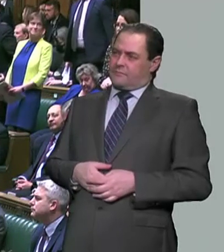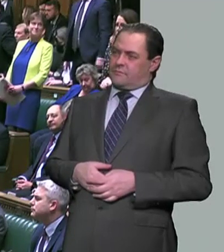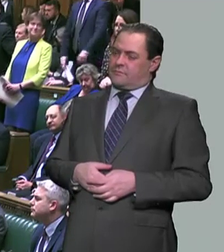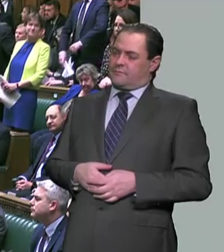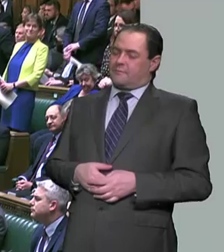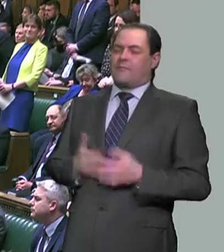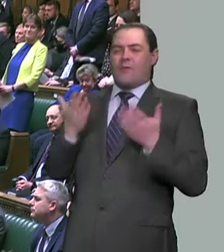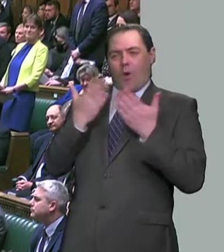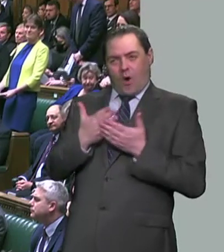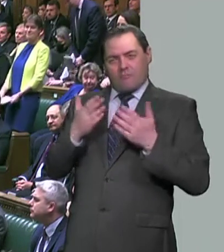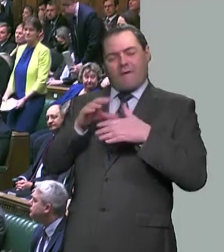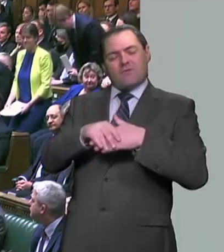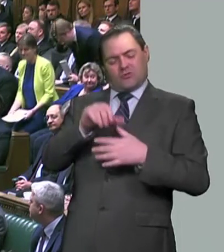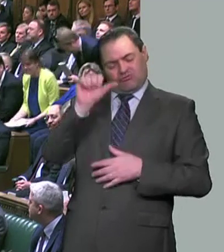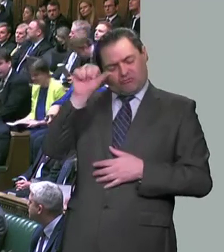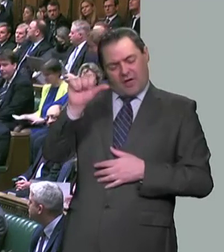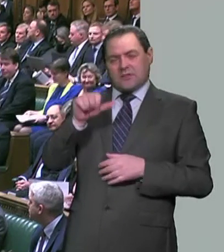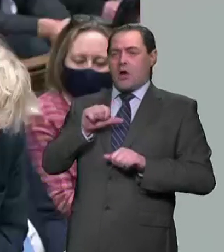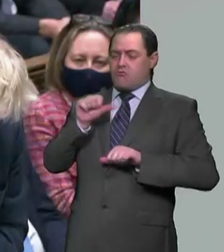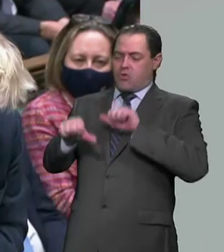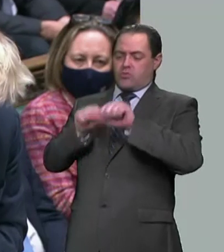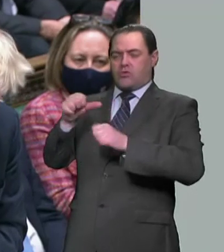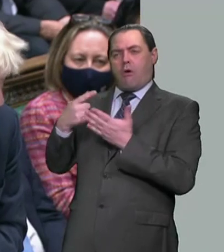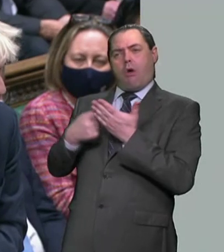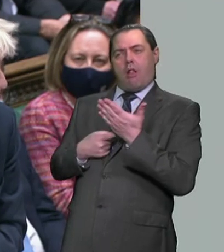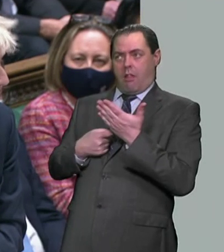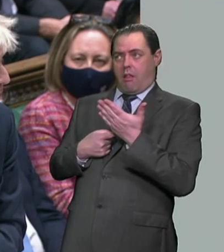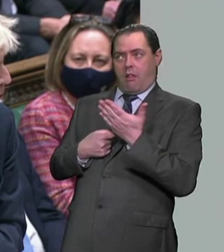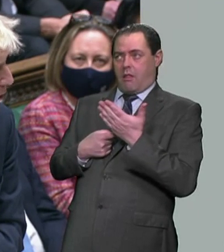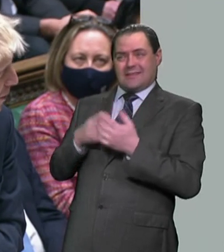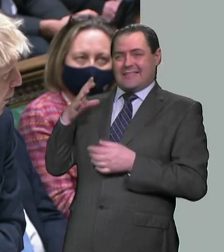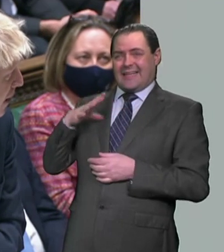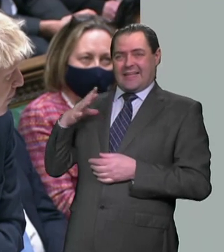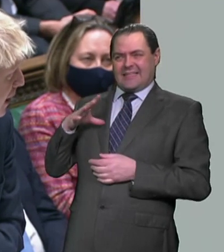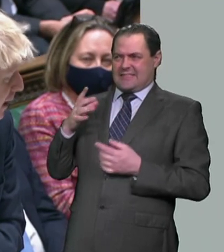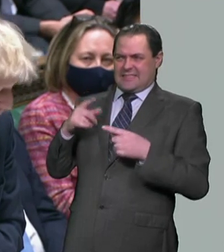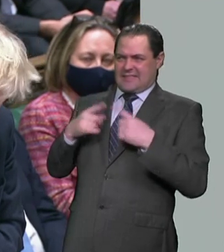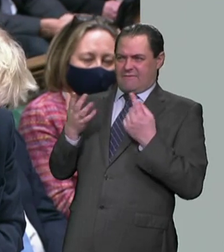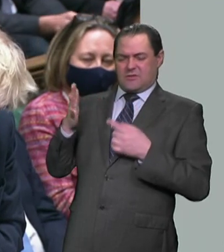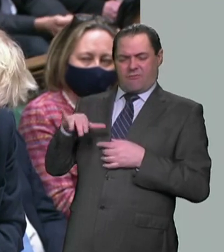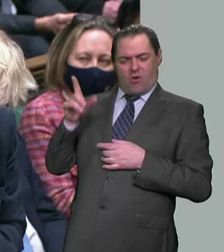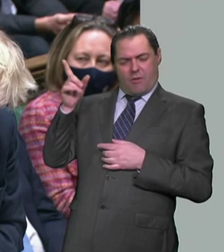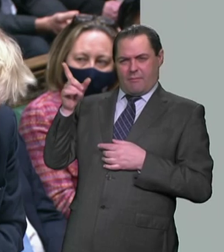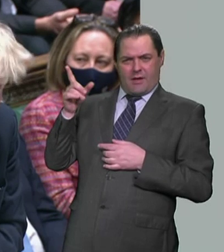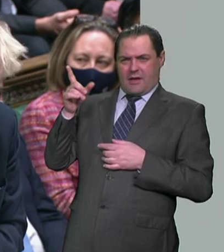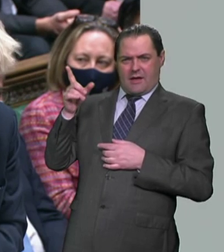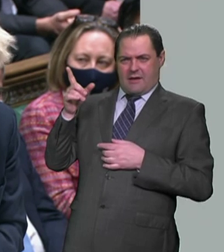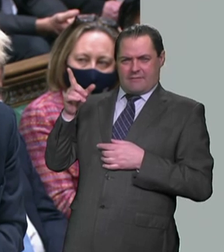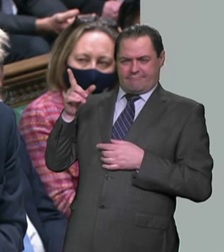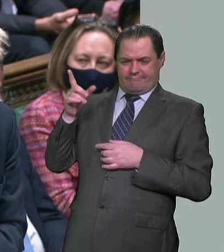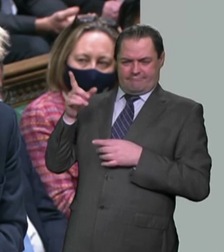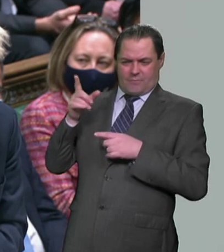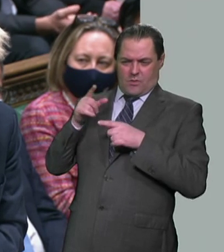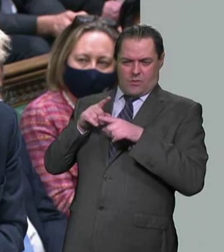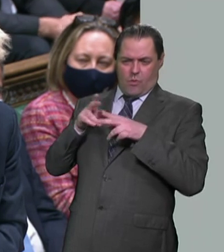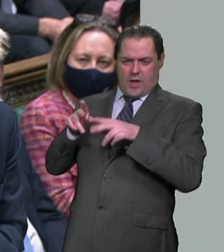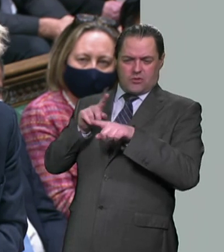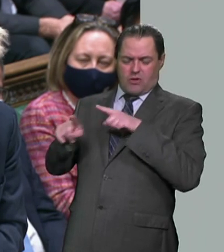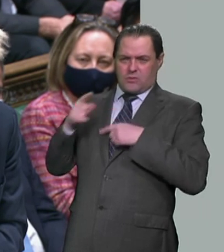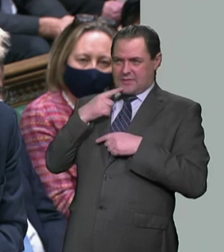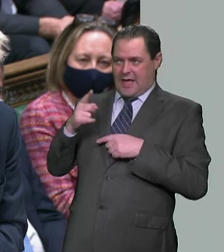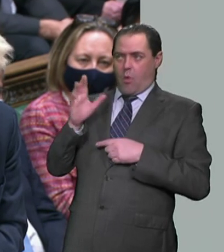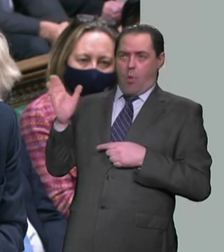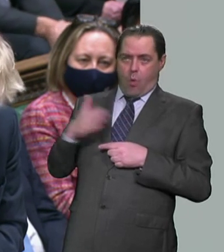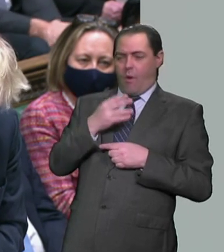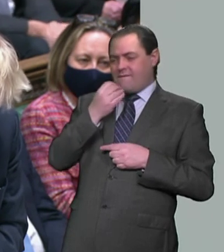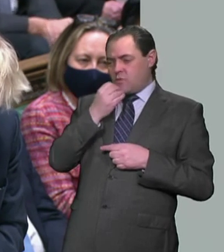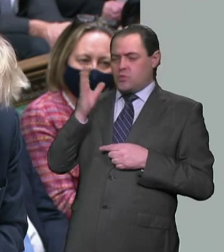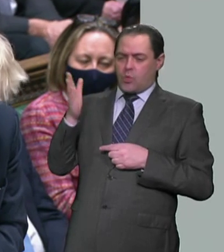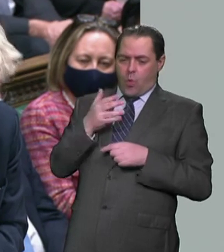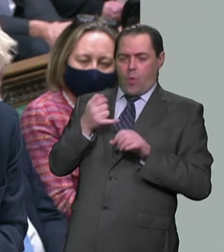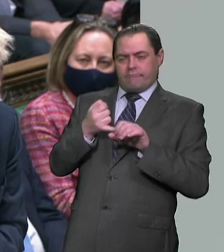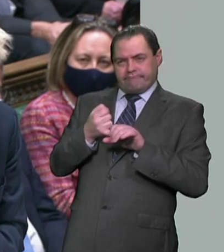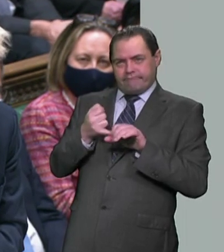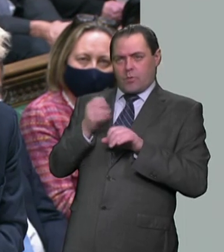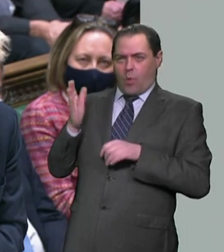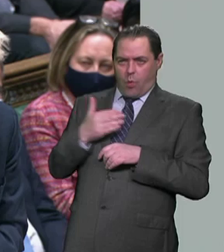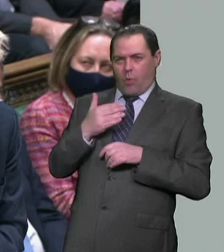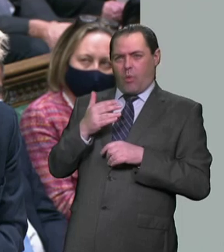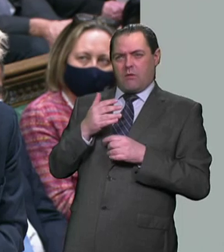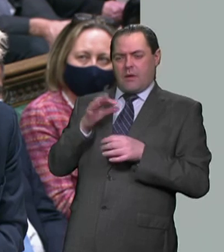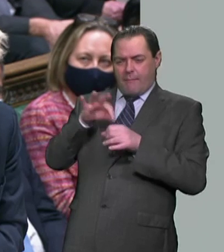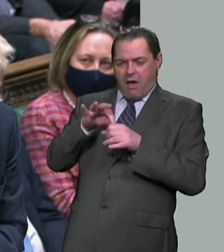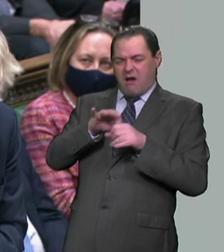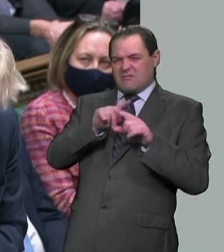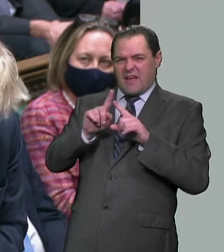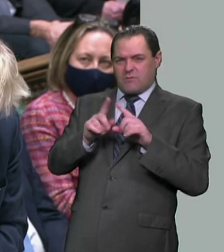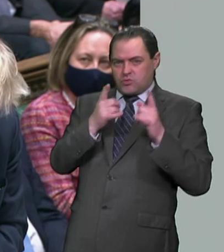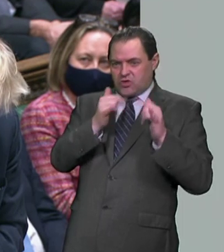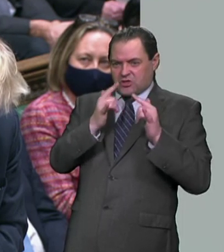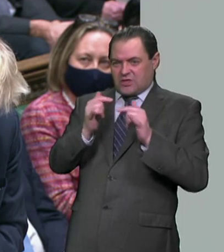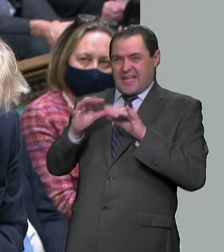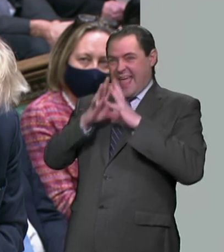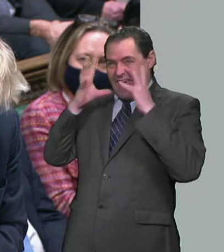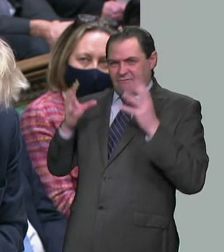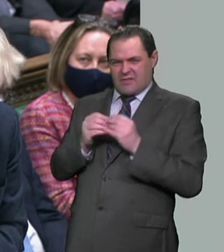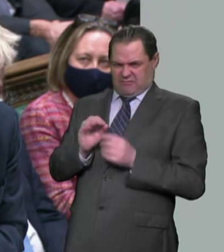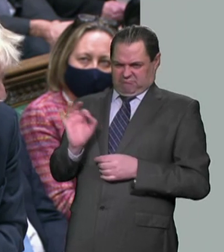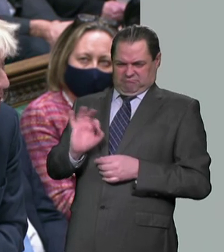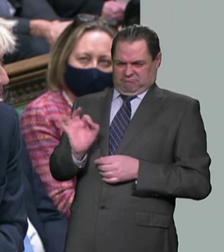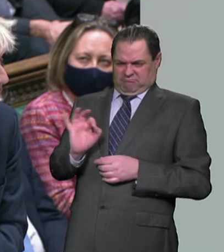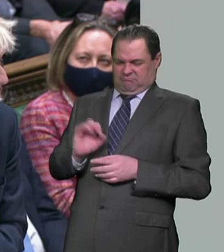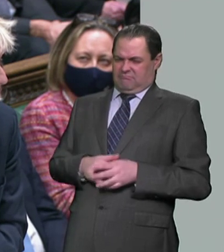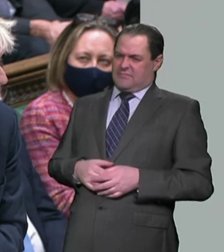My honourable Friend is quite right. The protocol does not require, contrary to how it is being applied by our friends, all foods, all medicines and all plants to be systematically checked in the way that they are.